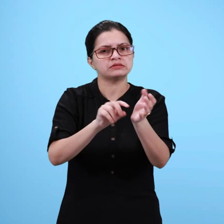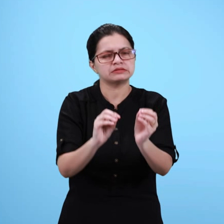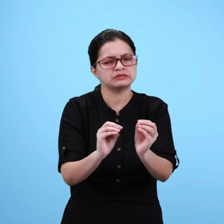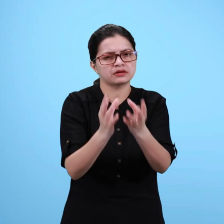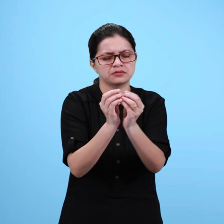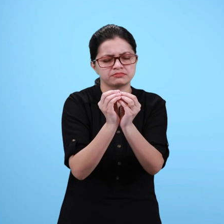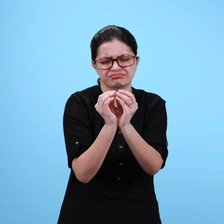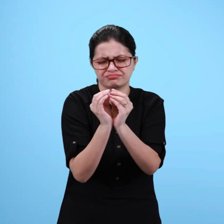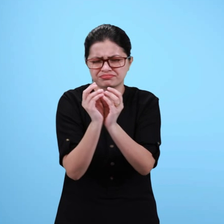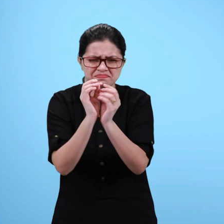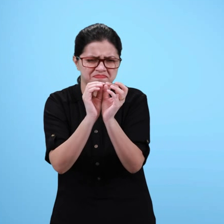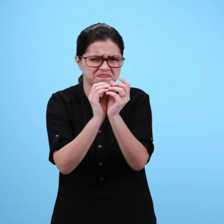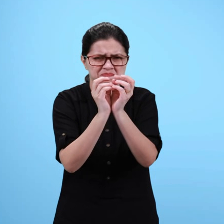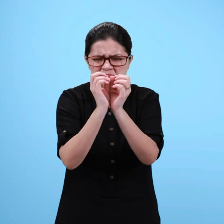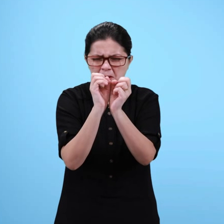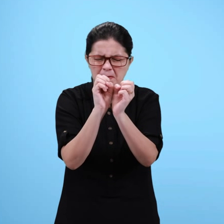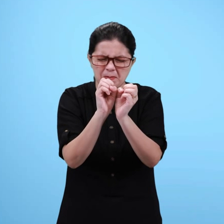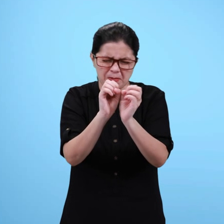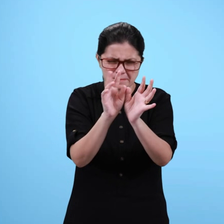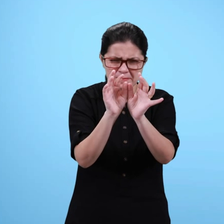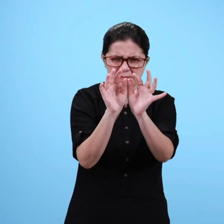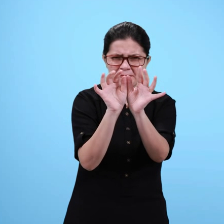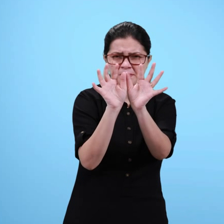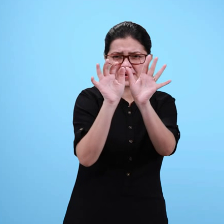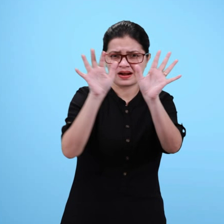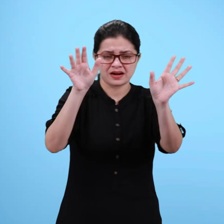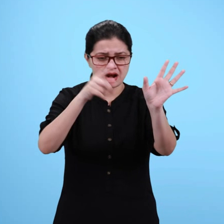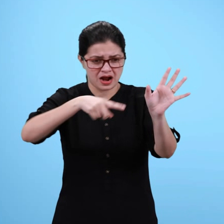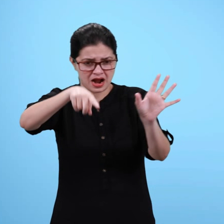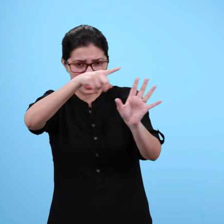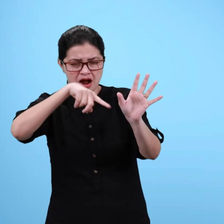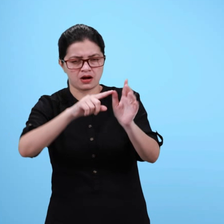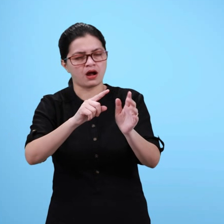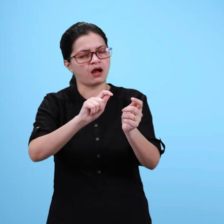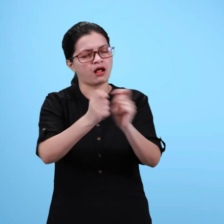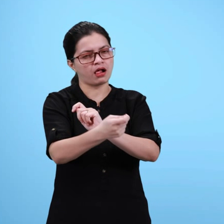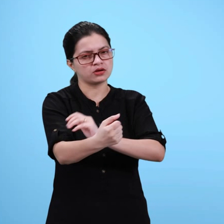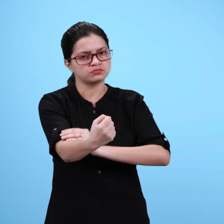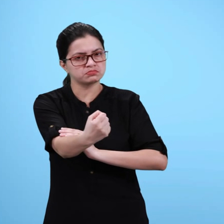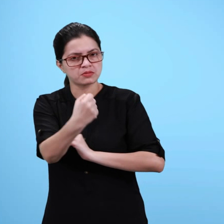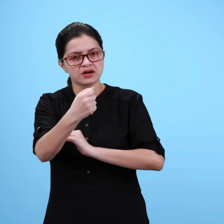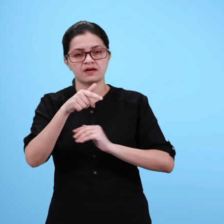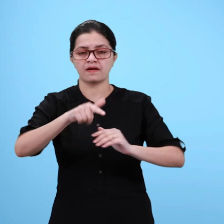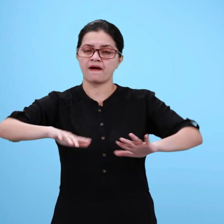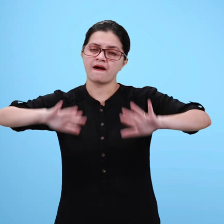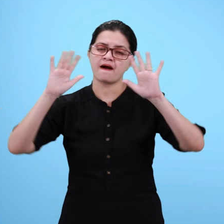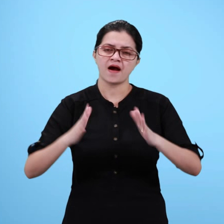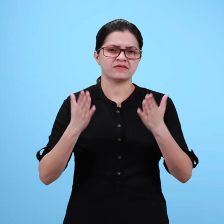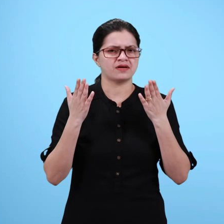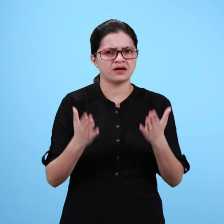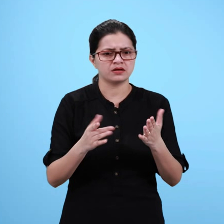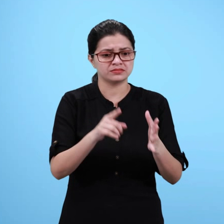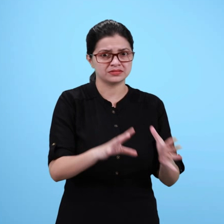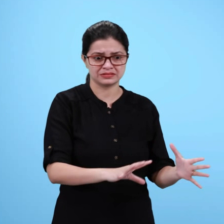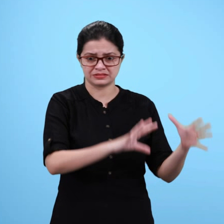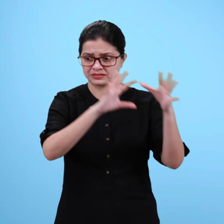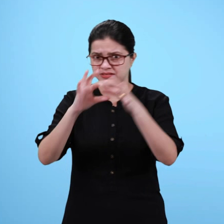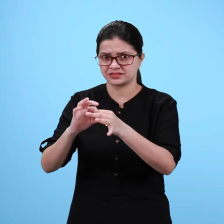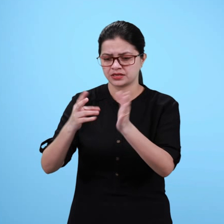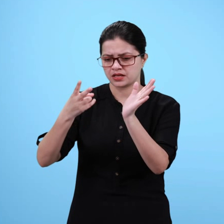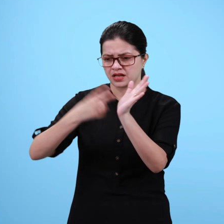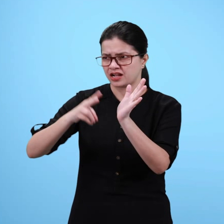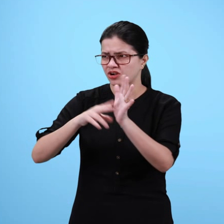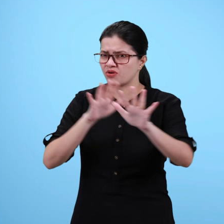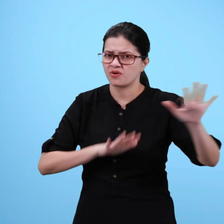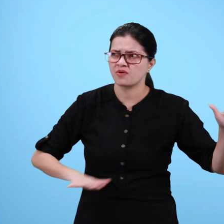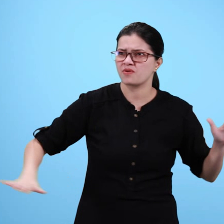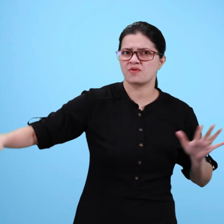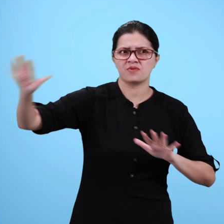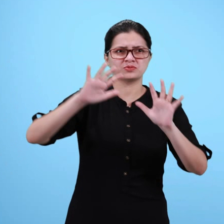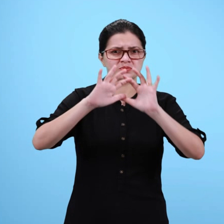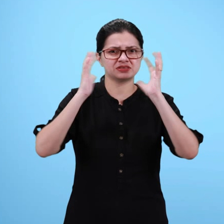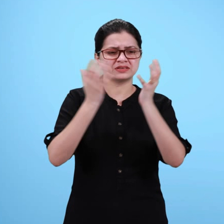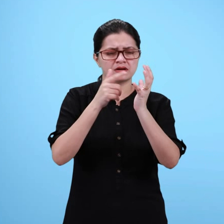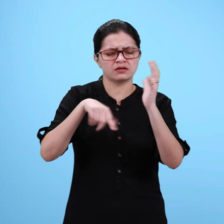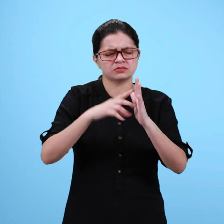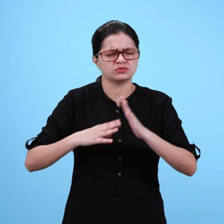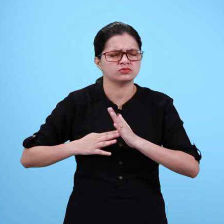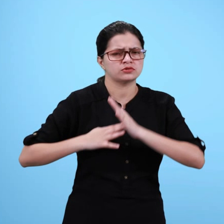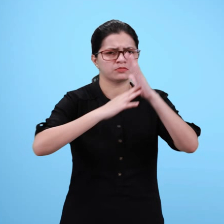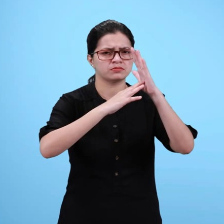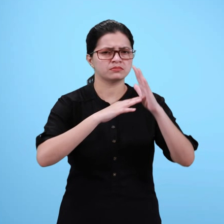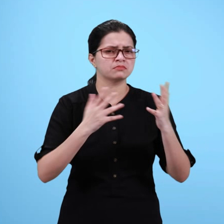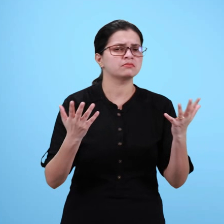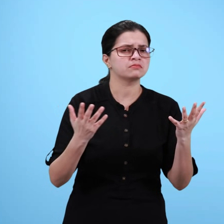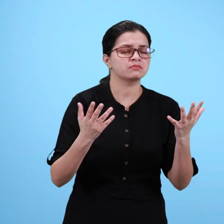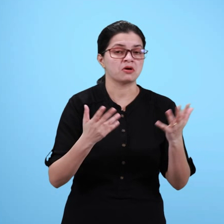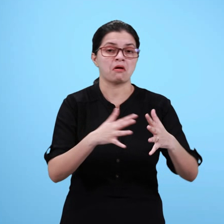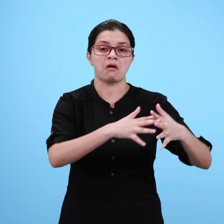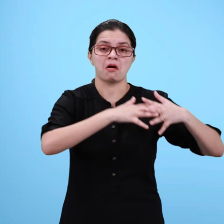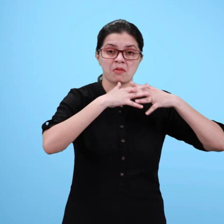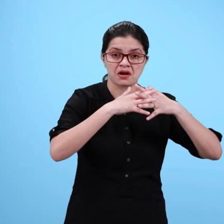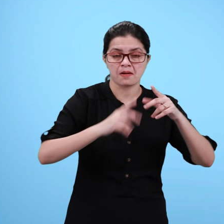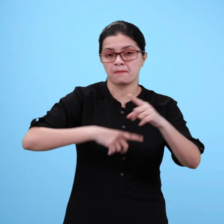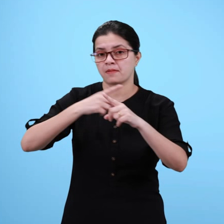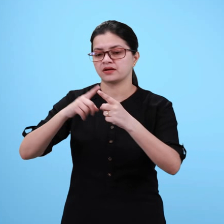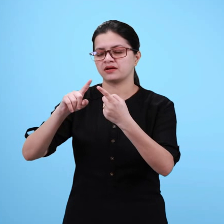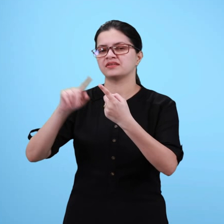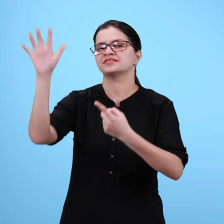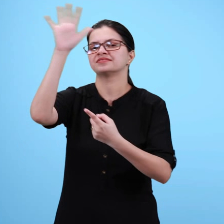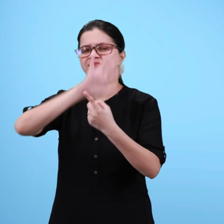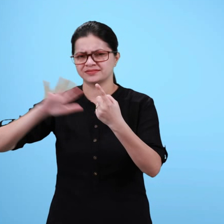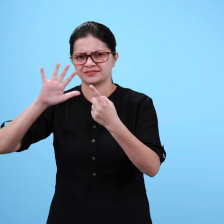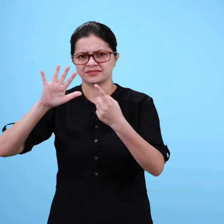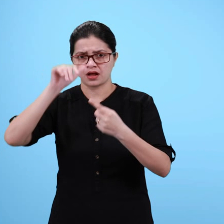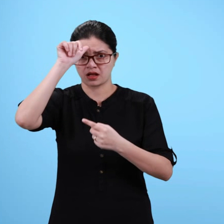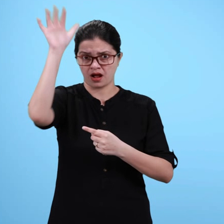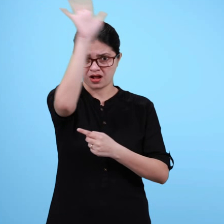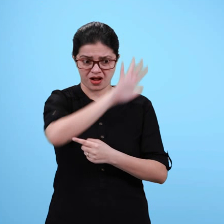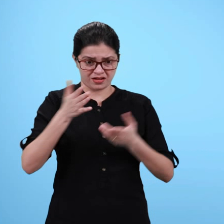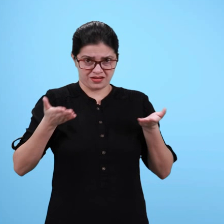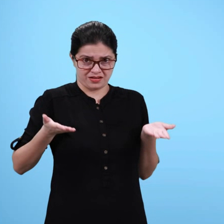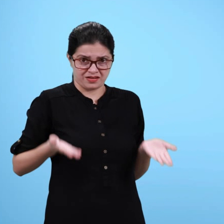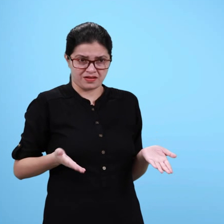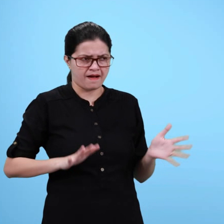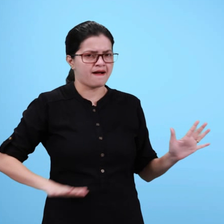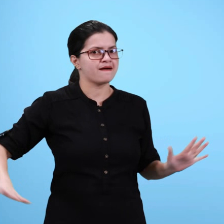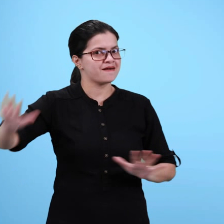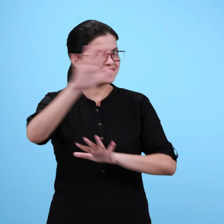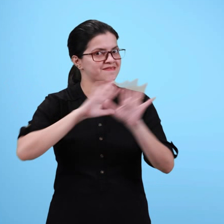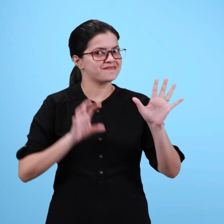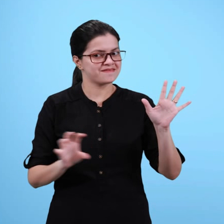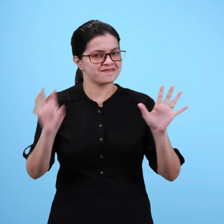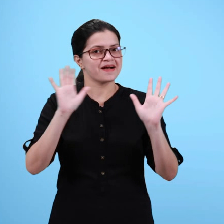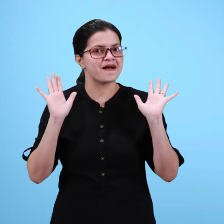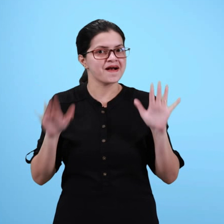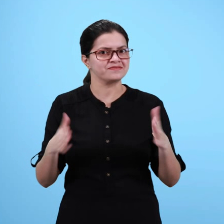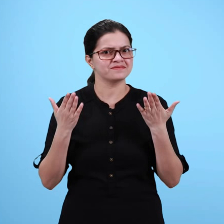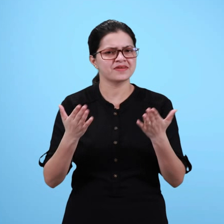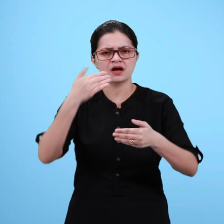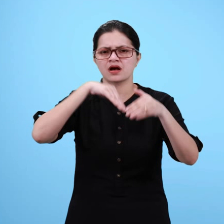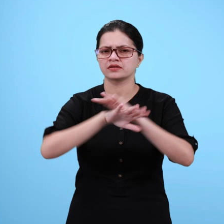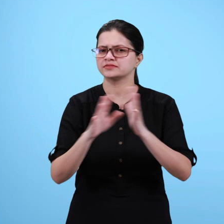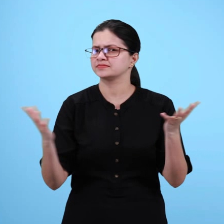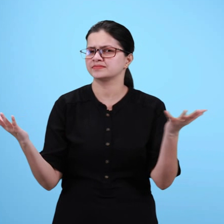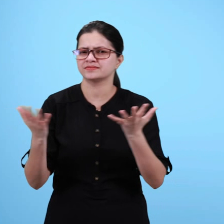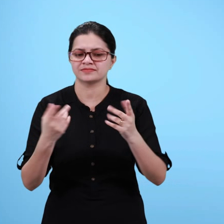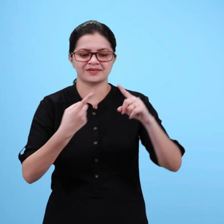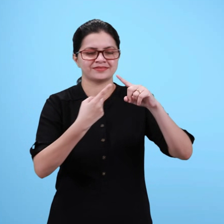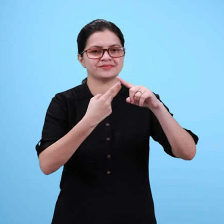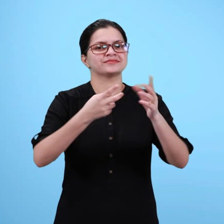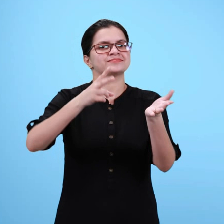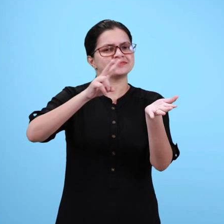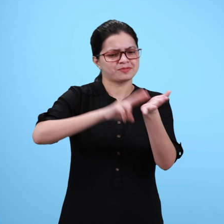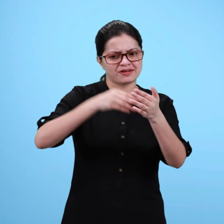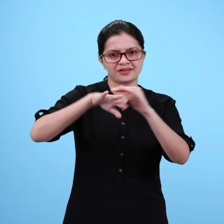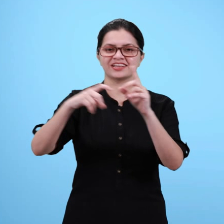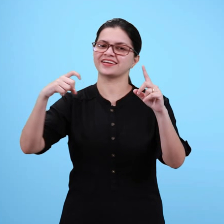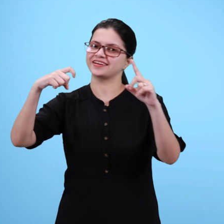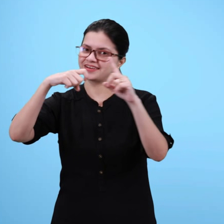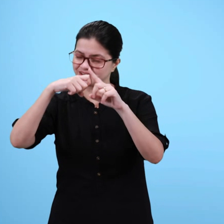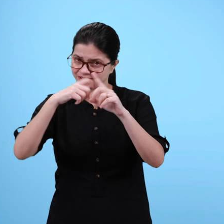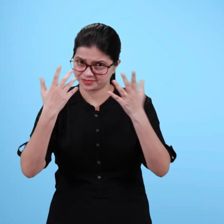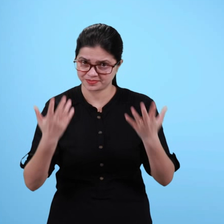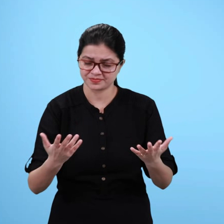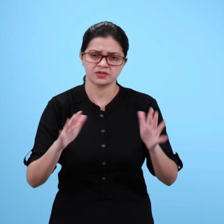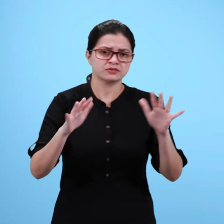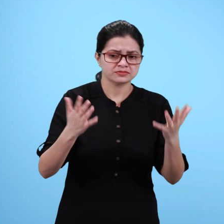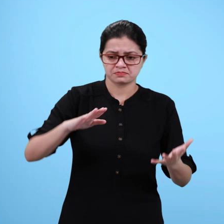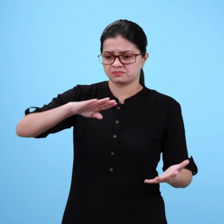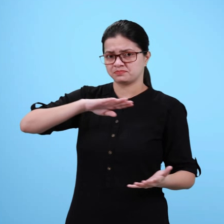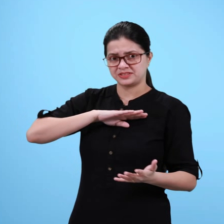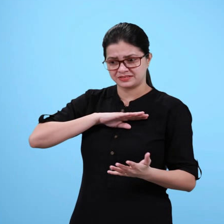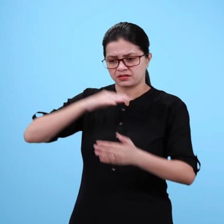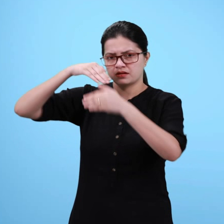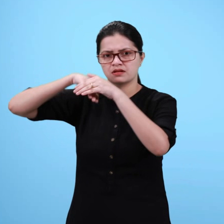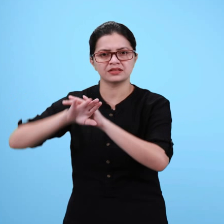in nuclear reactors and emit power. The greatest producers of nuclear power are USA and Europe. In India, the nuclear power stations are located in Kalpakkam in Tamilnadu, Tarapur in Maharastra, Ranapratap Sagar near Kota in